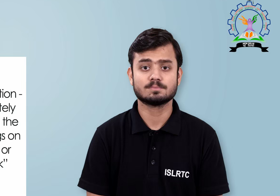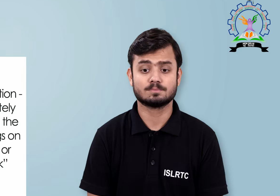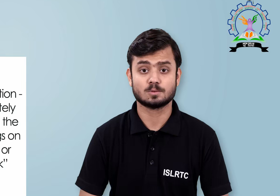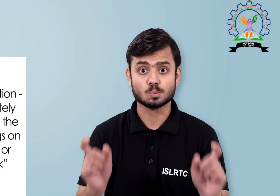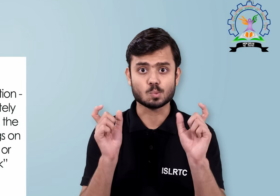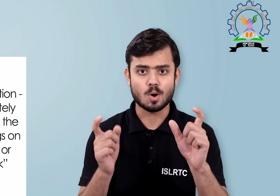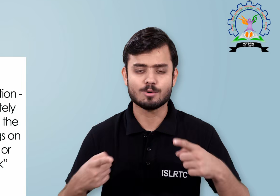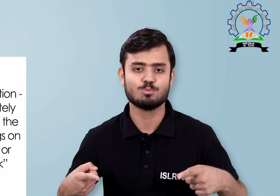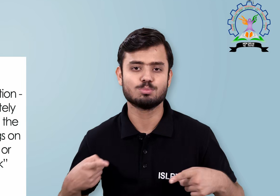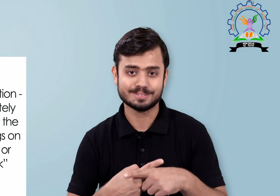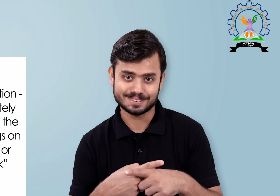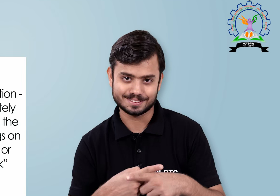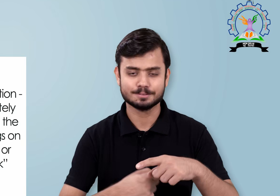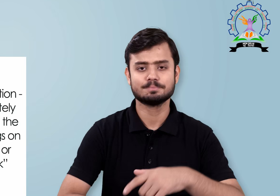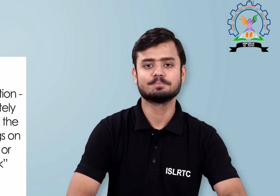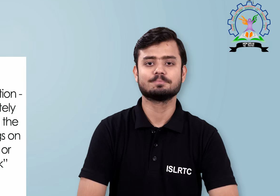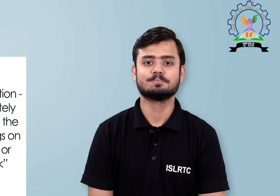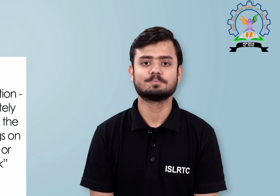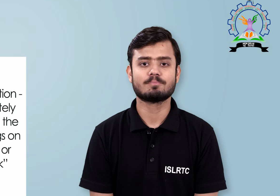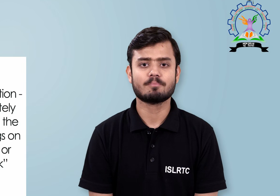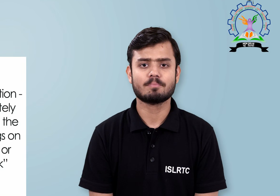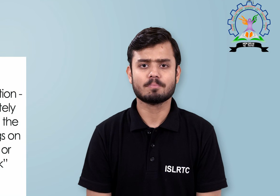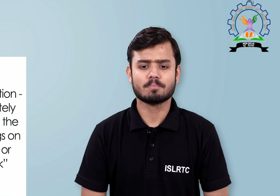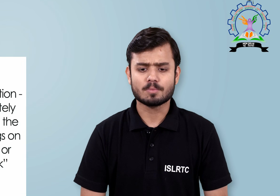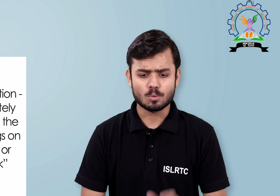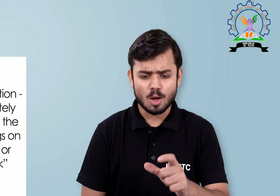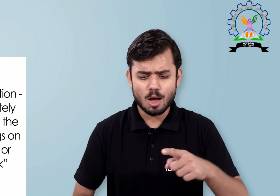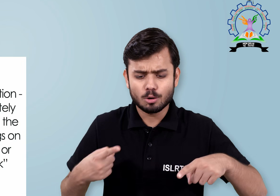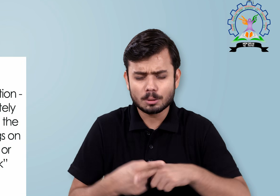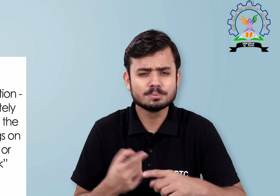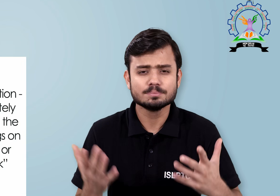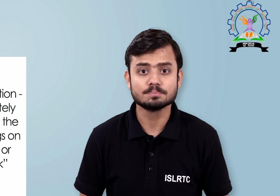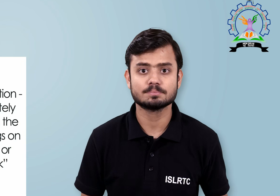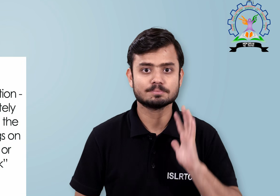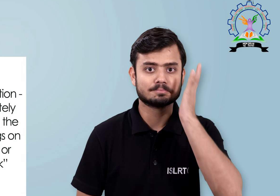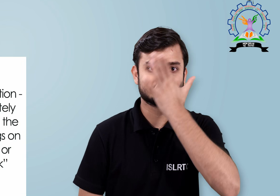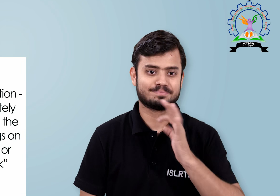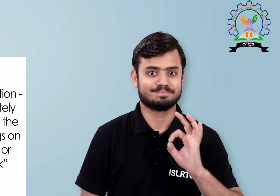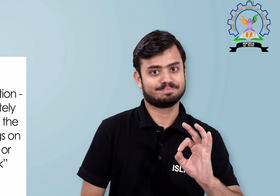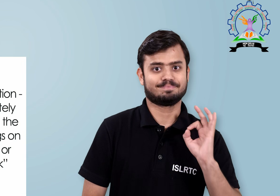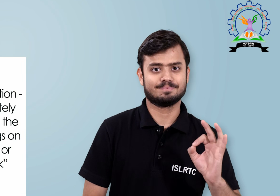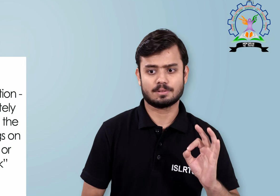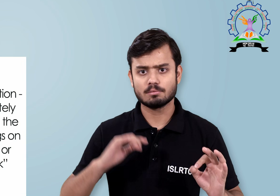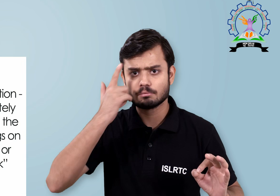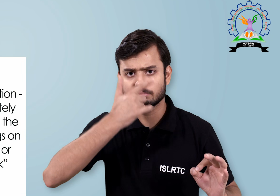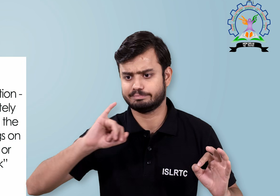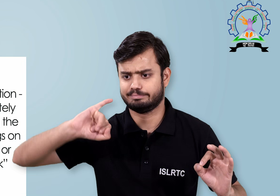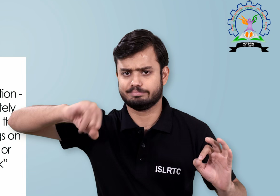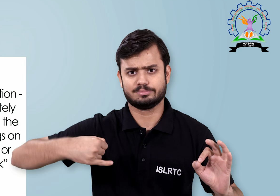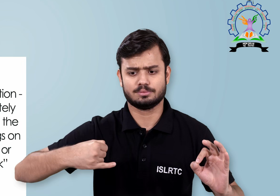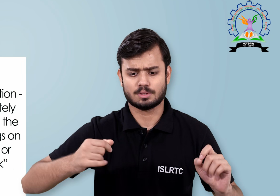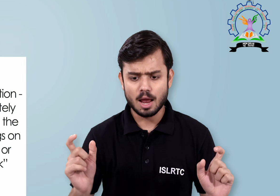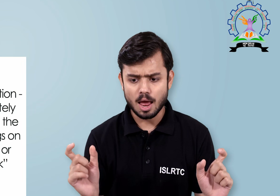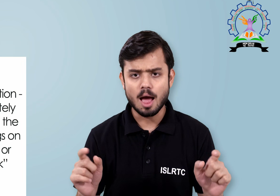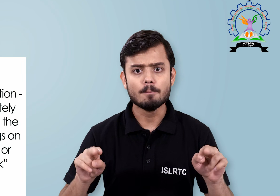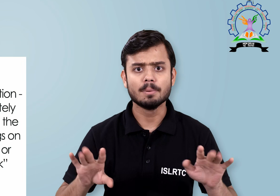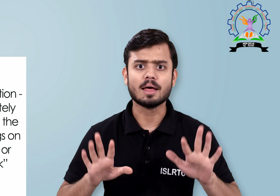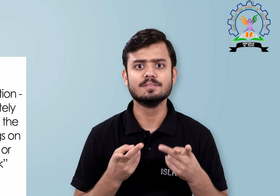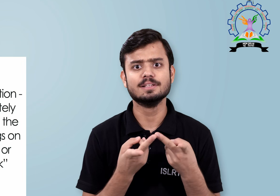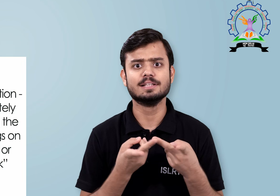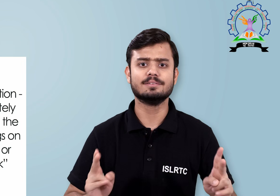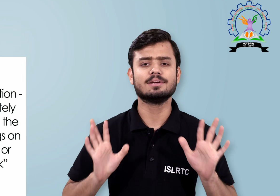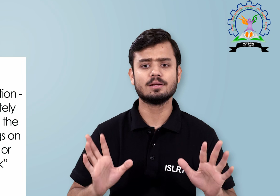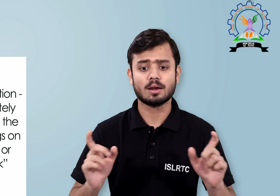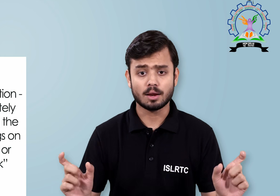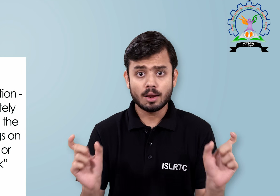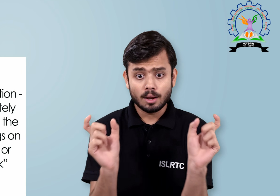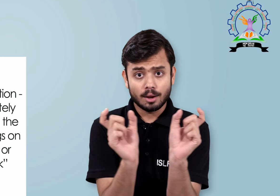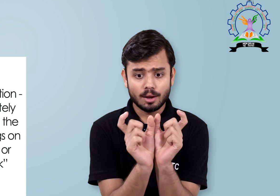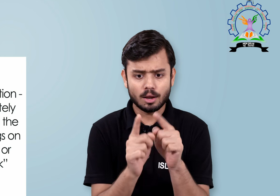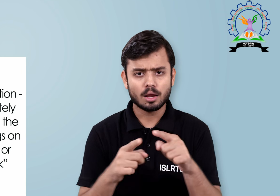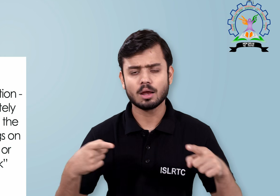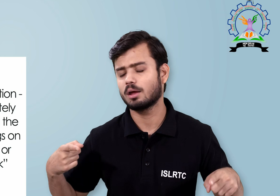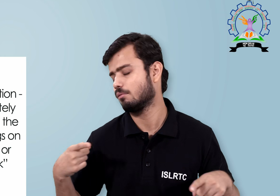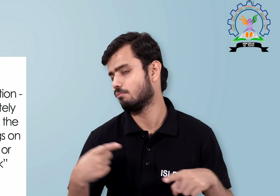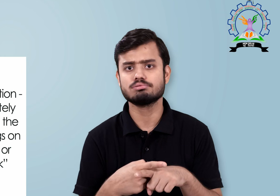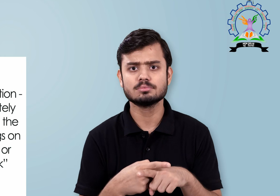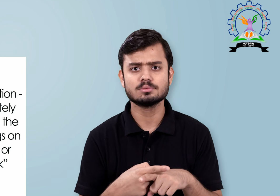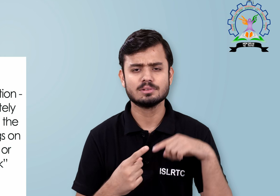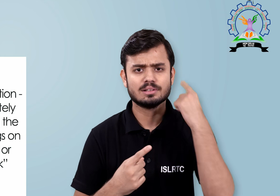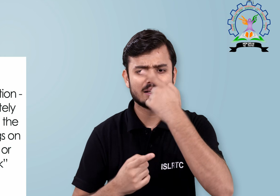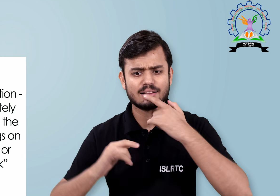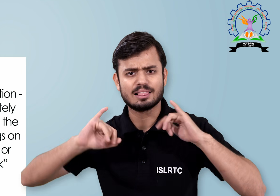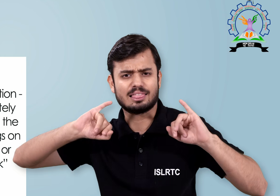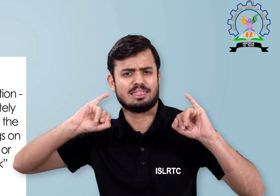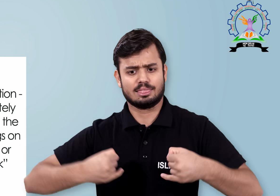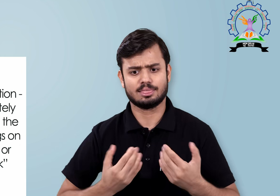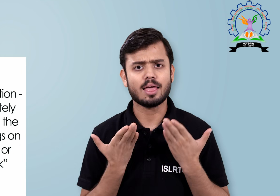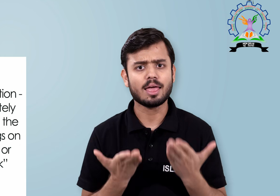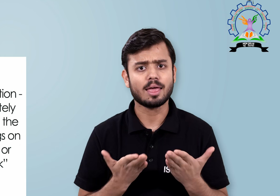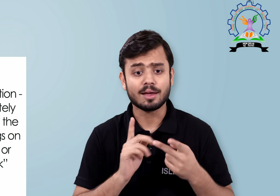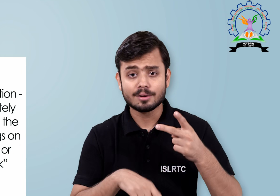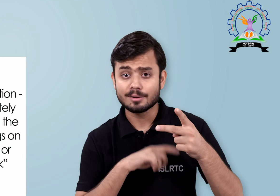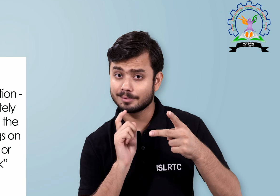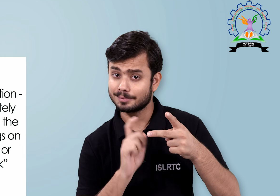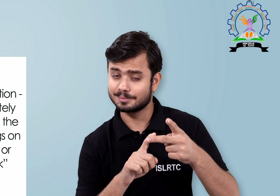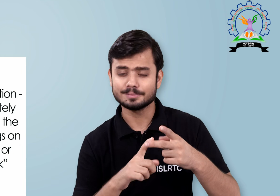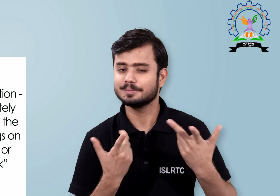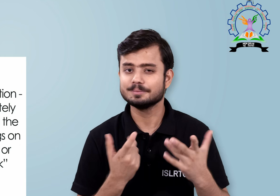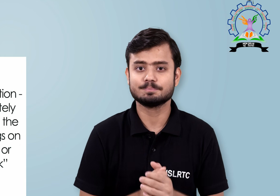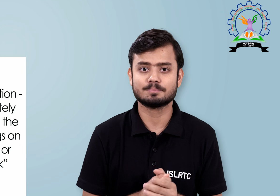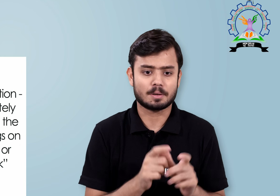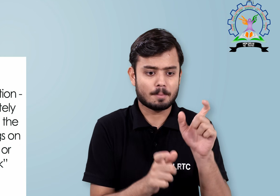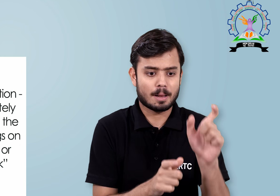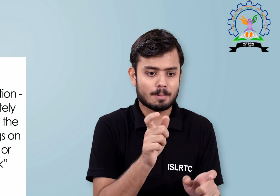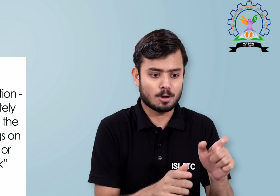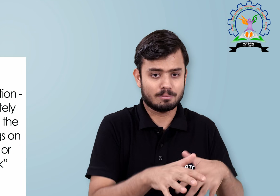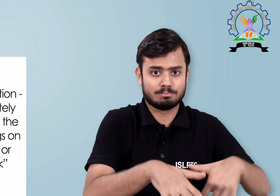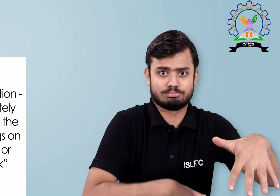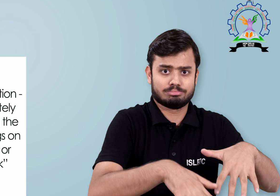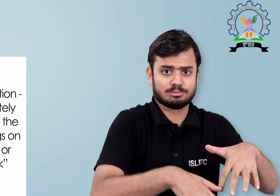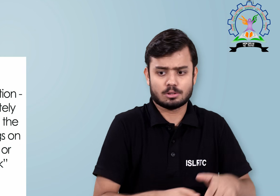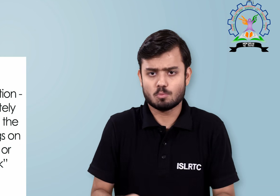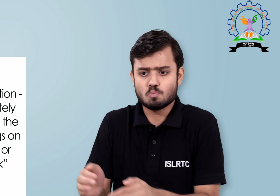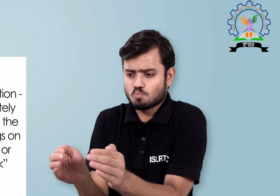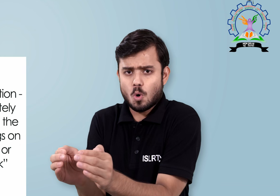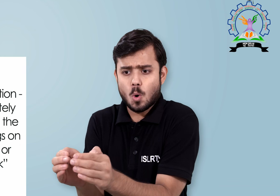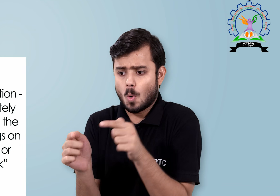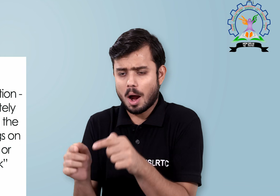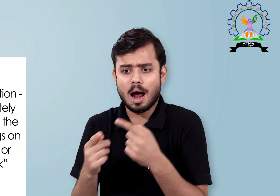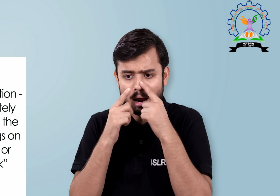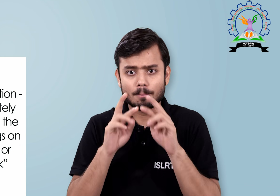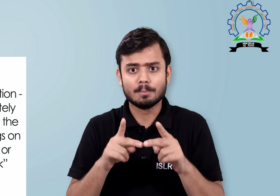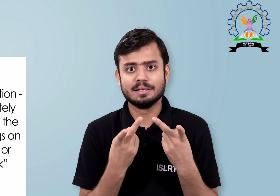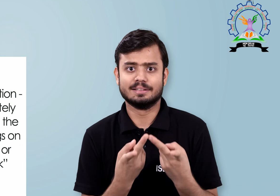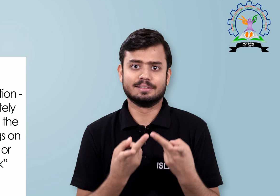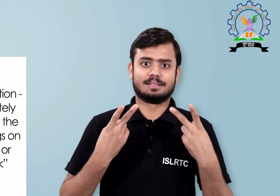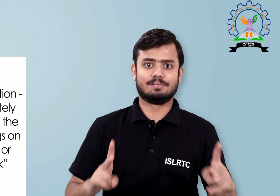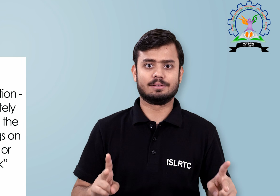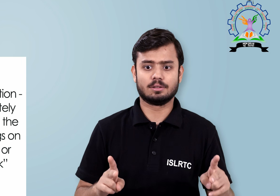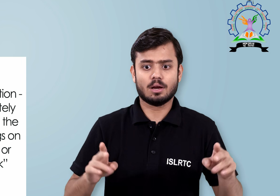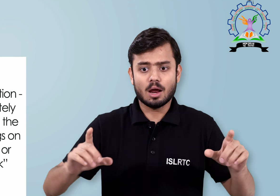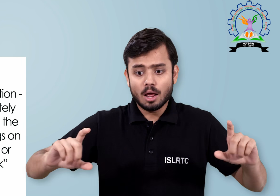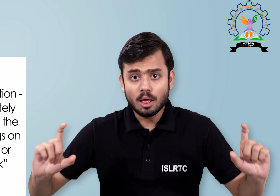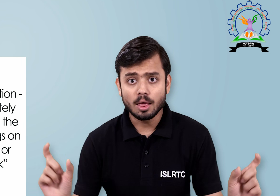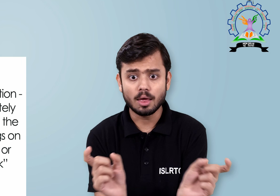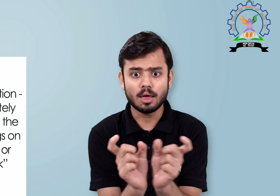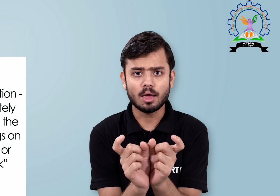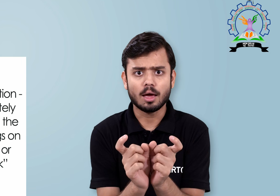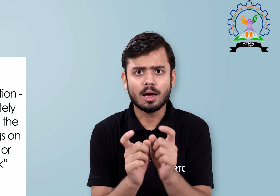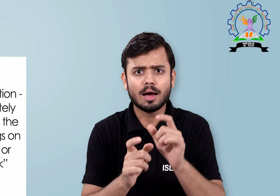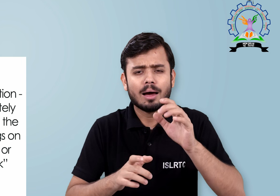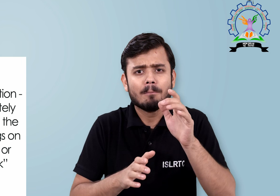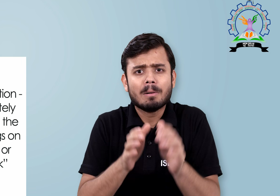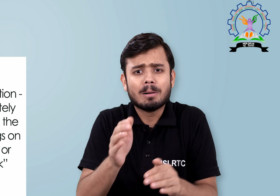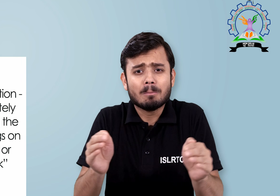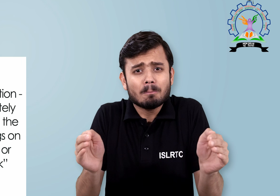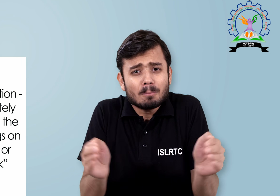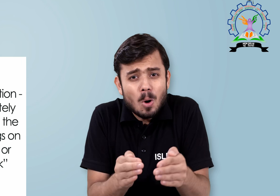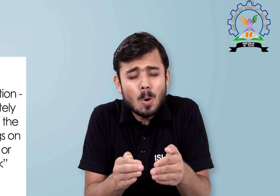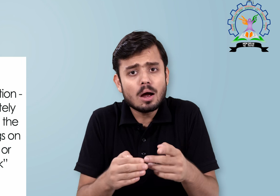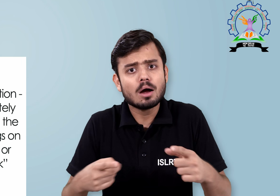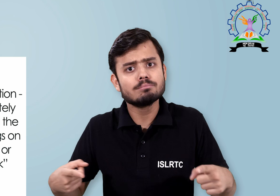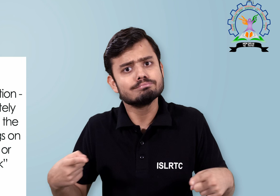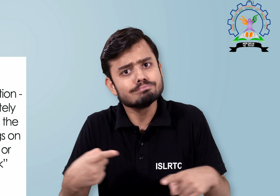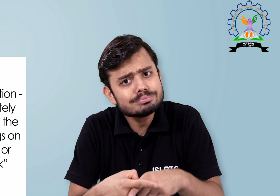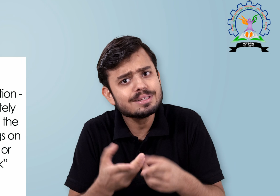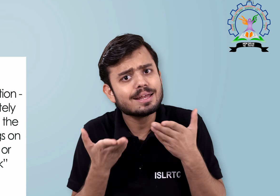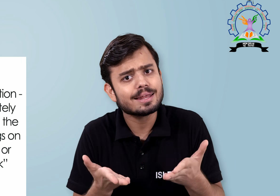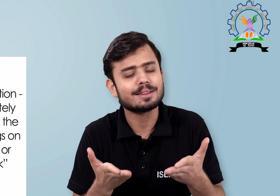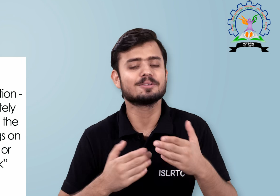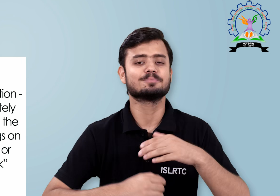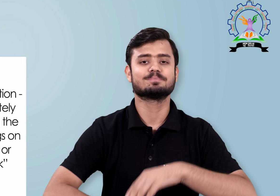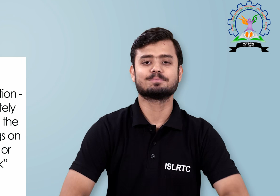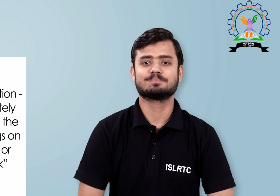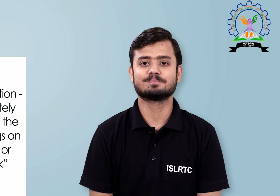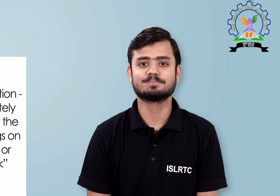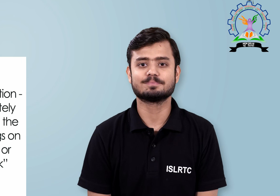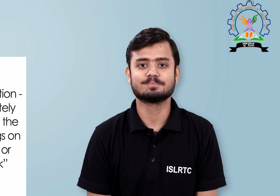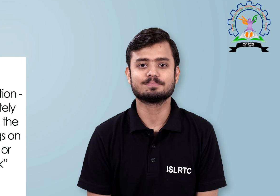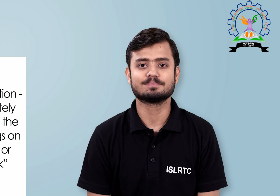Oxymoron A figure of speech where two contradictory terms appear together. For example pretty ugly . both are contradictory terms or small crowd.